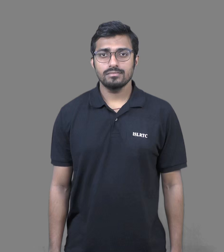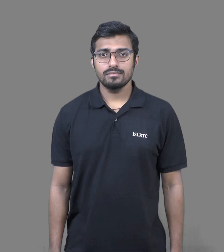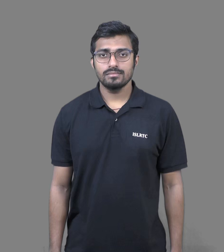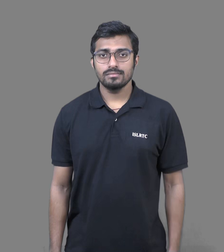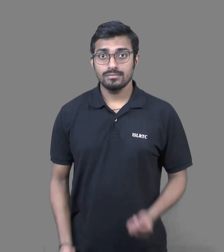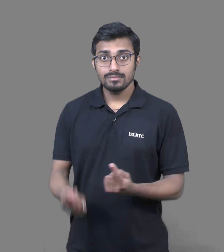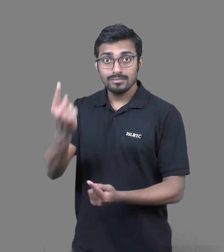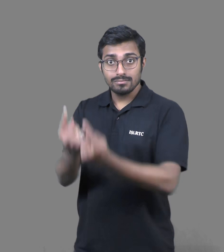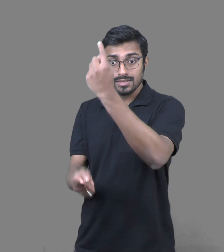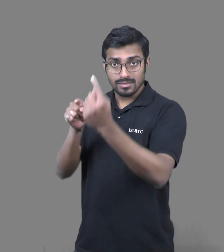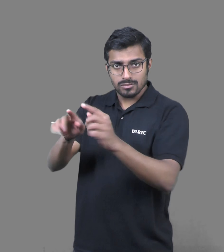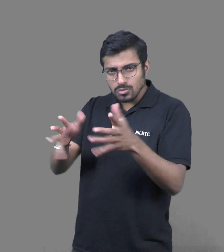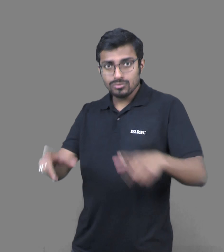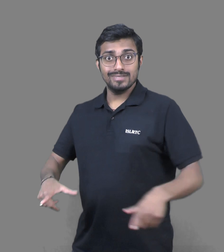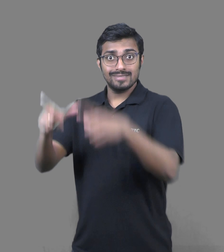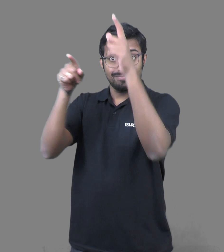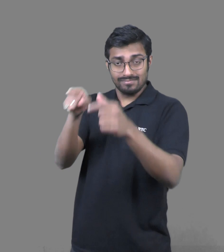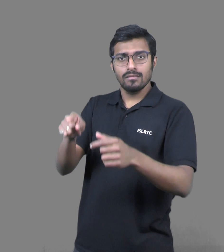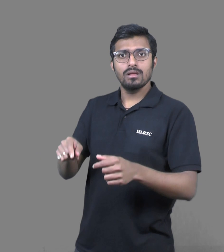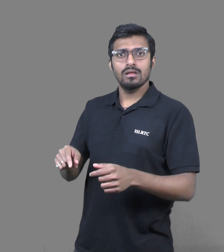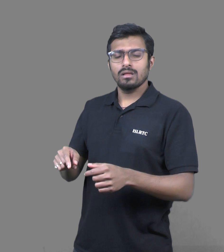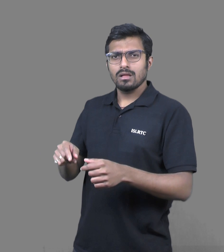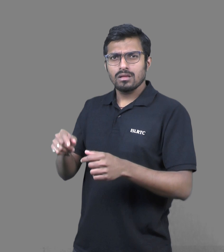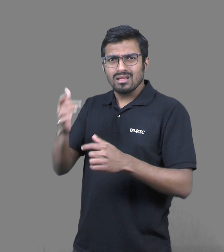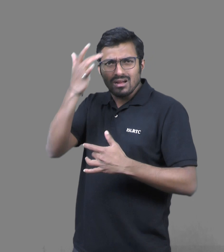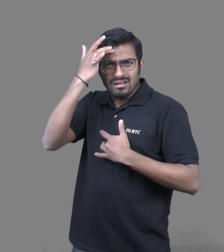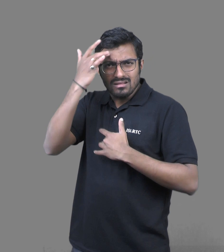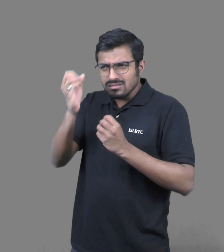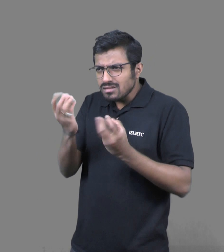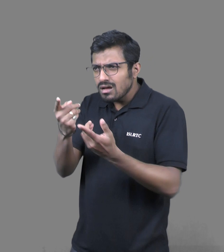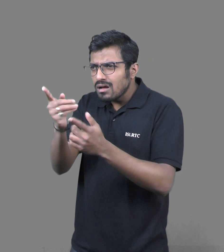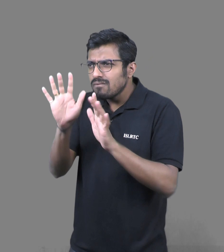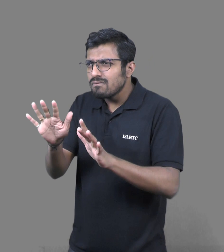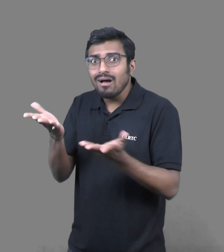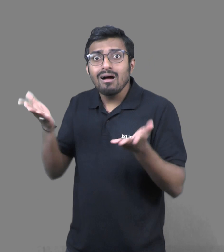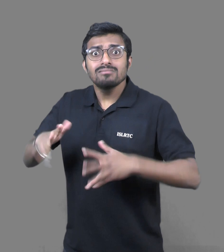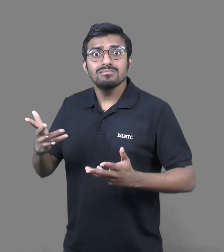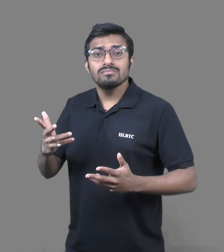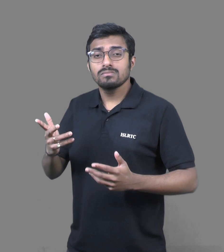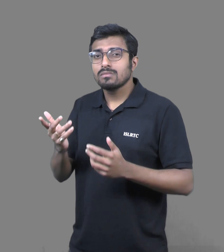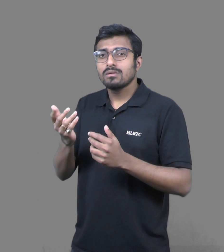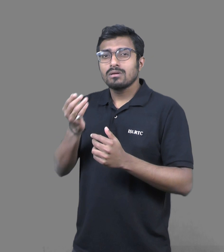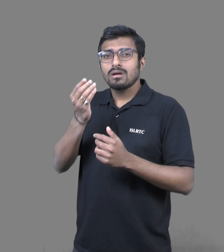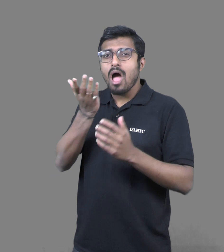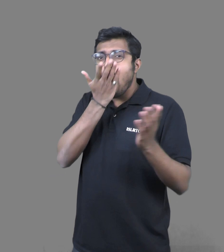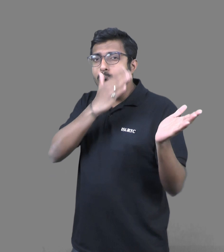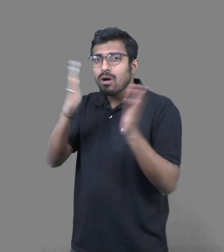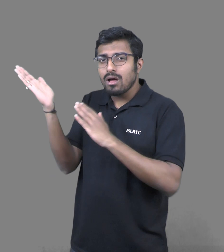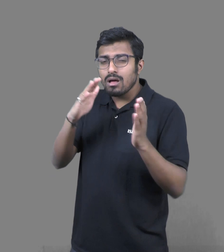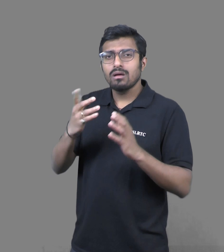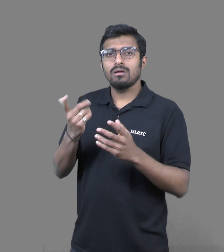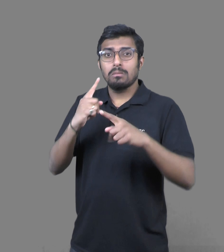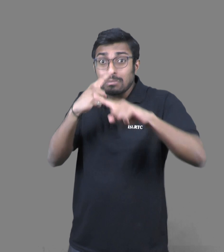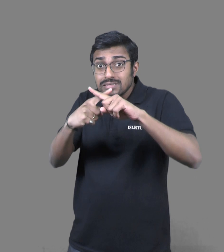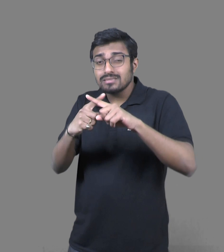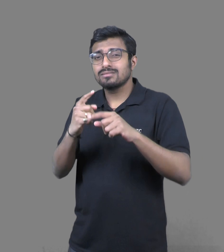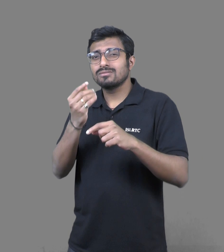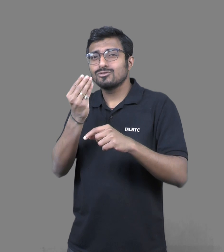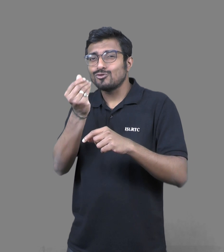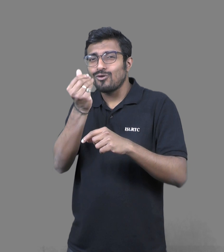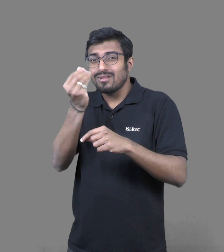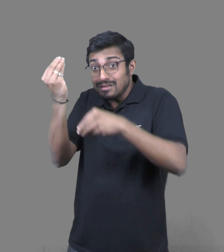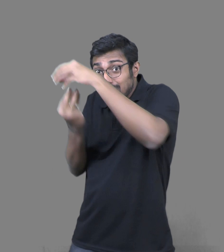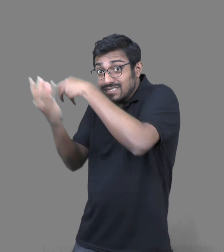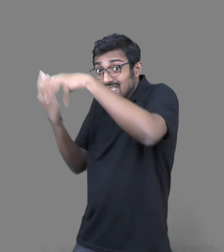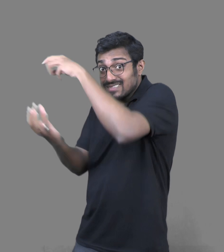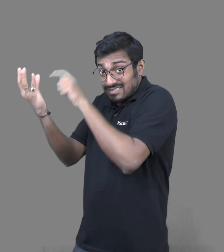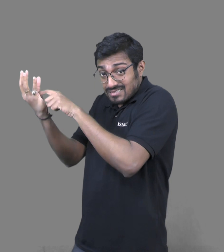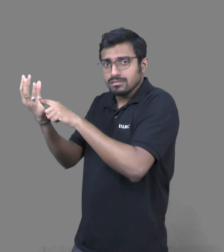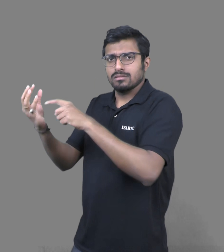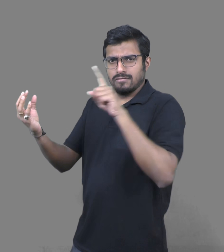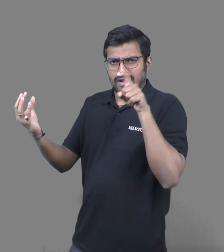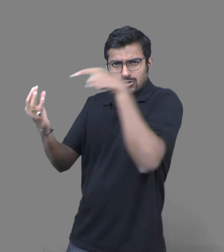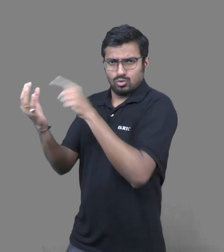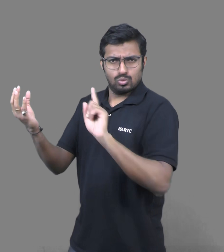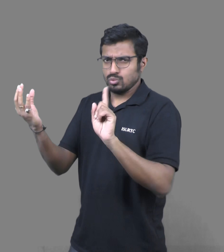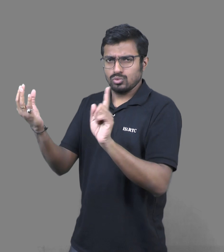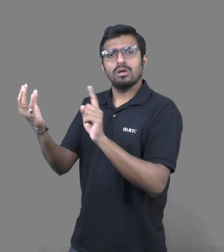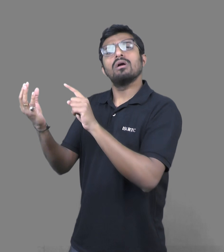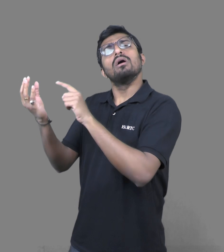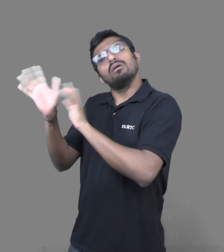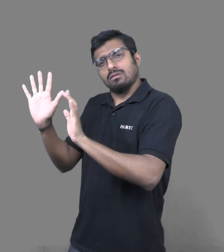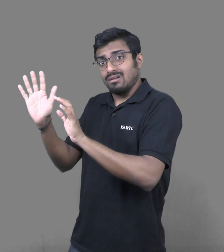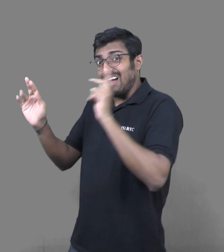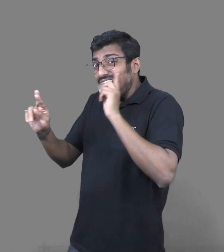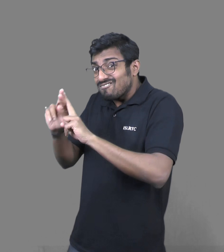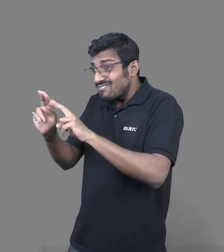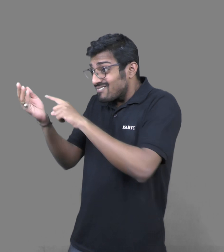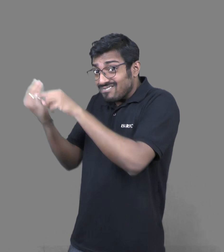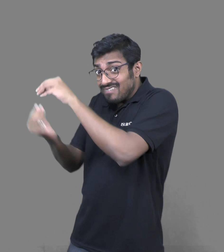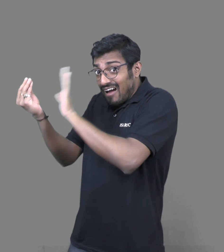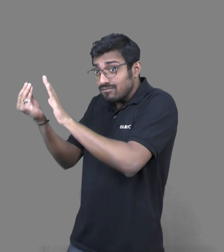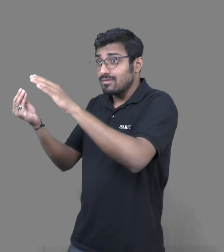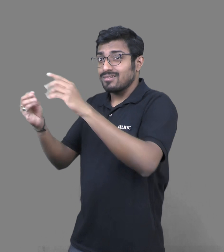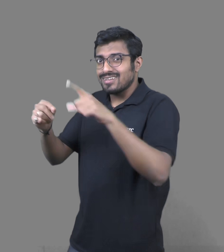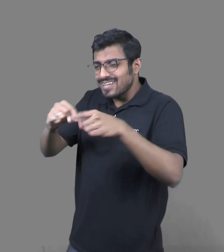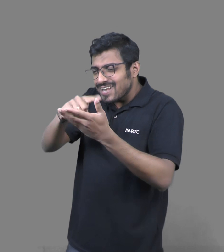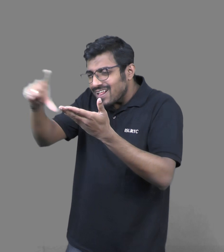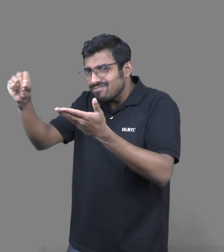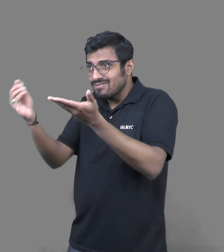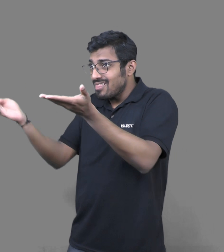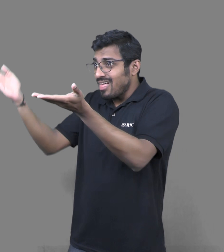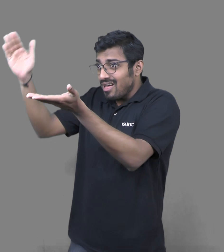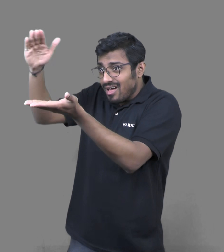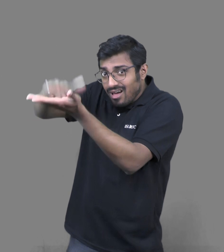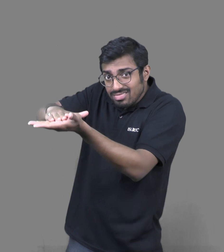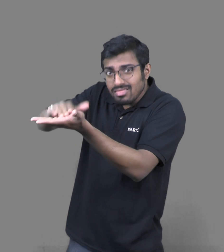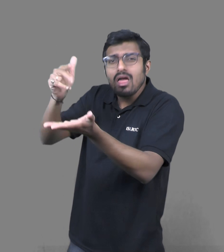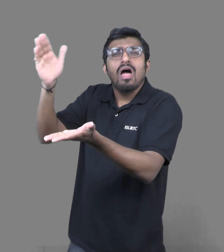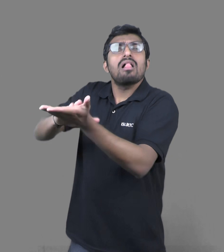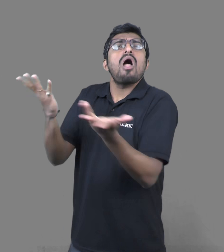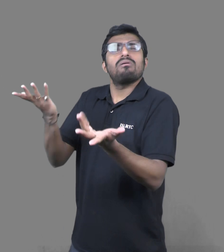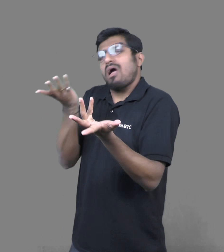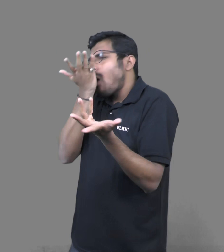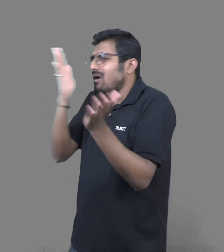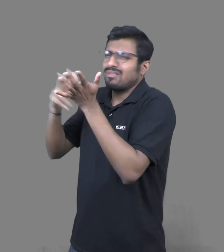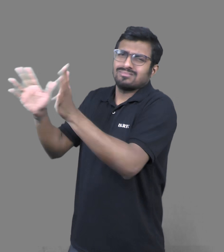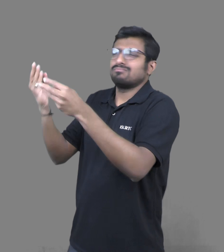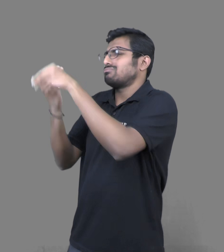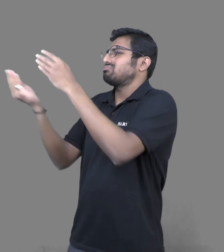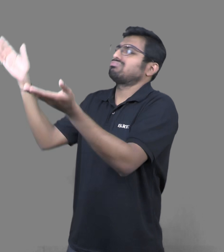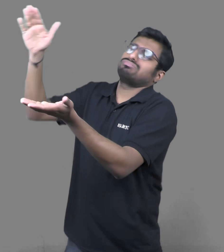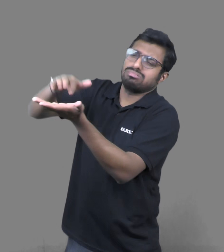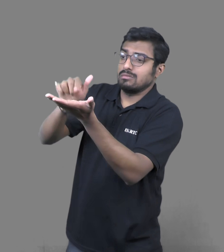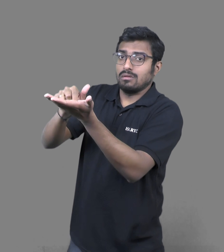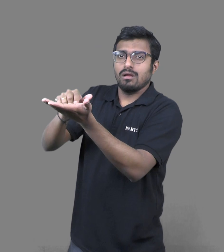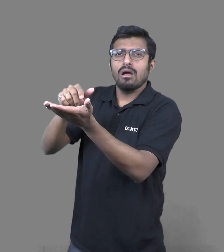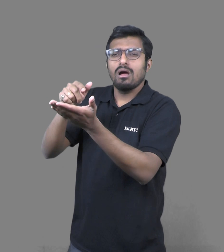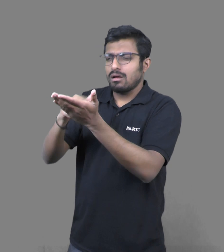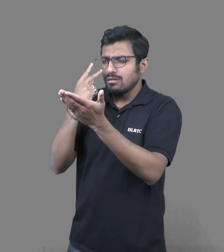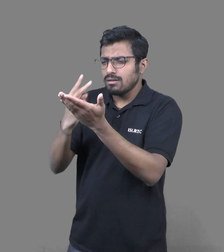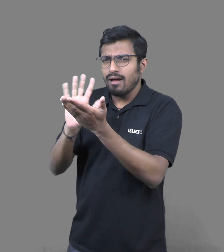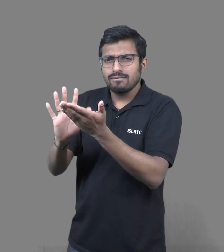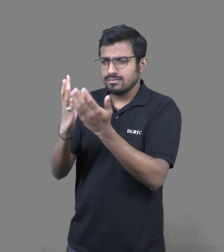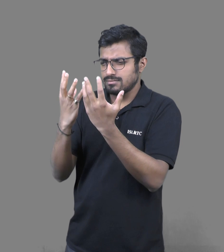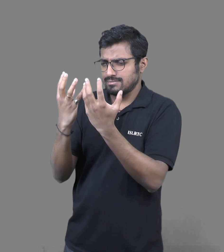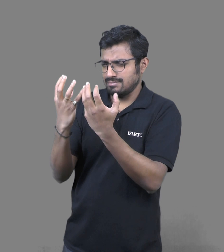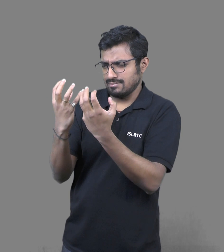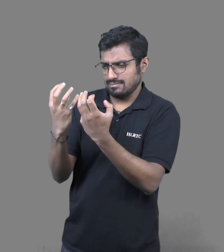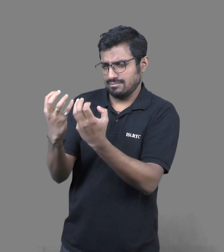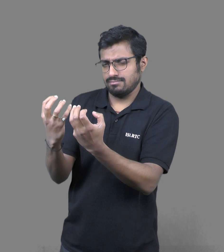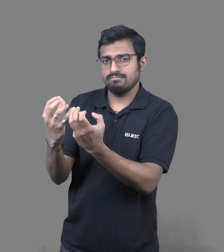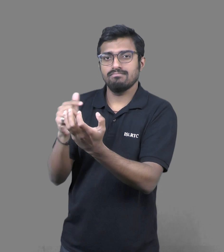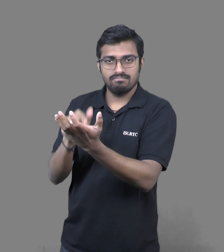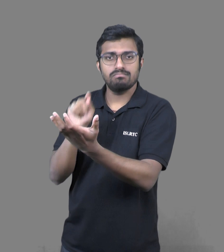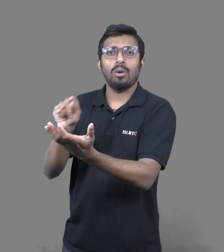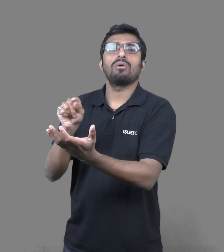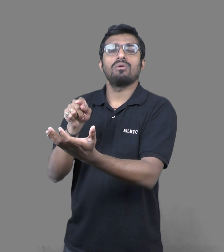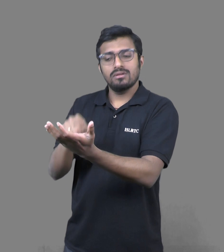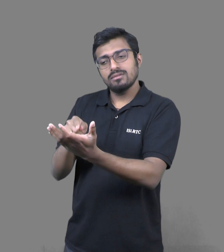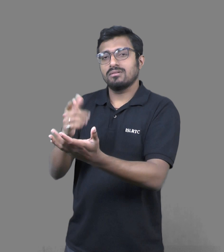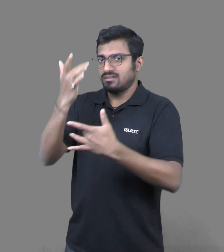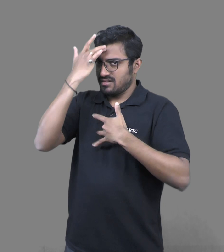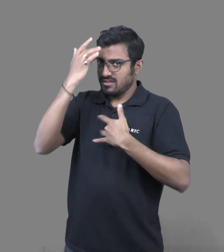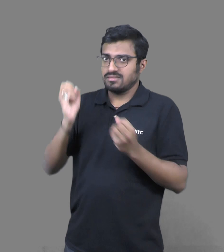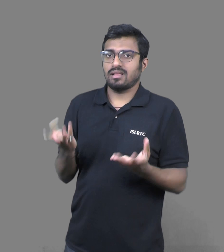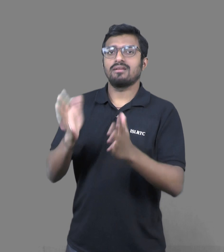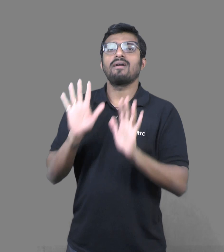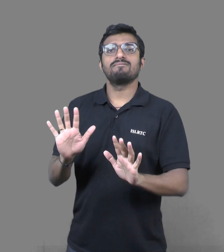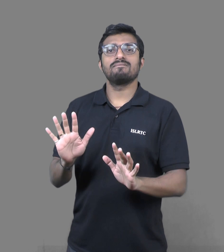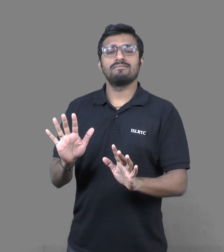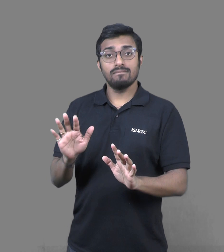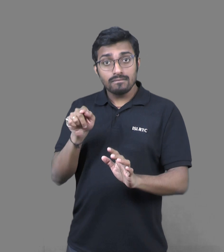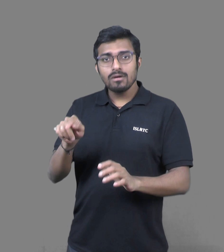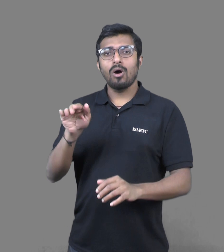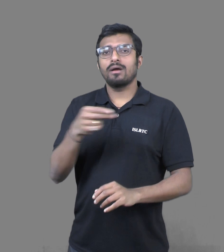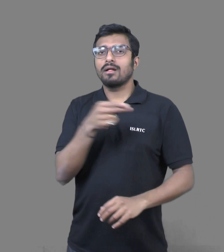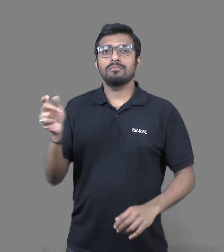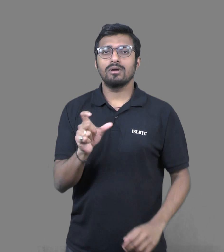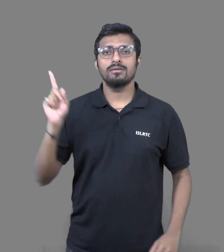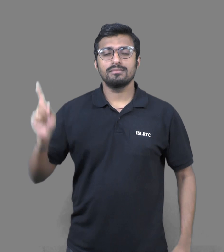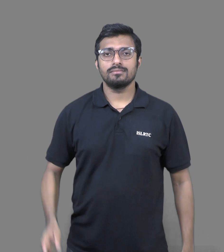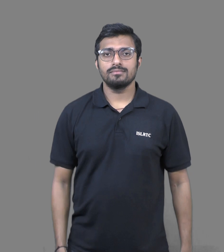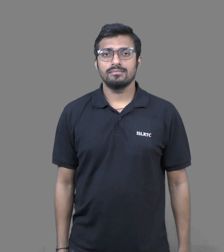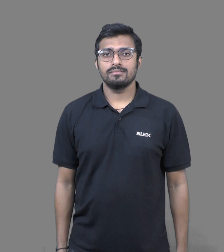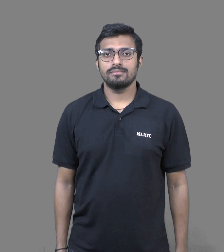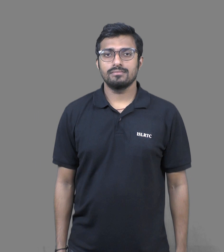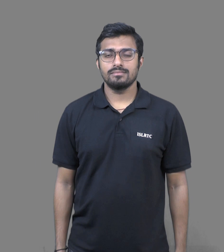Rust Disease